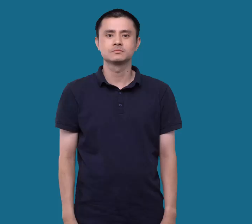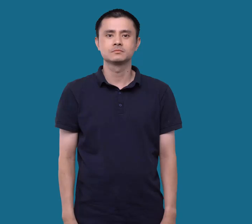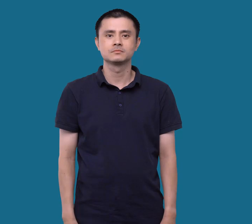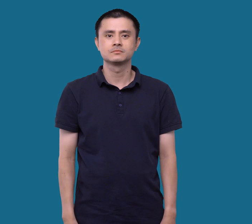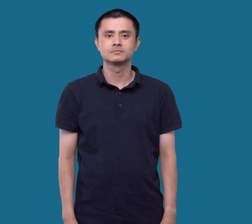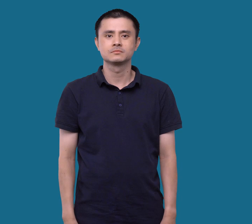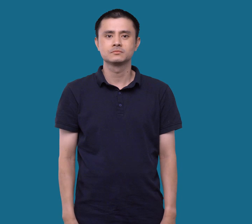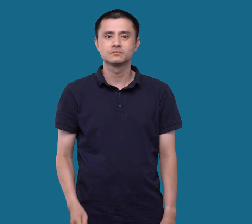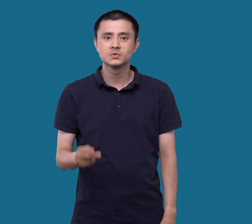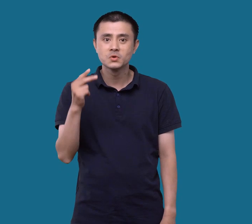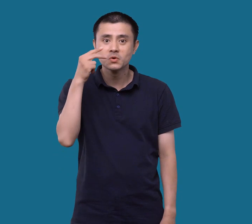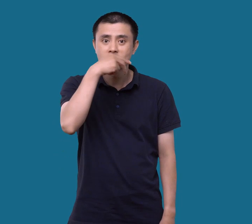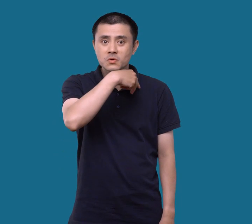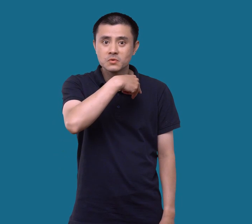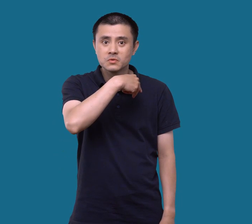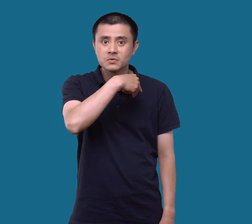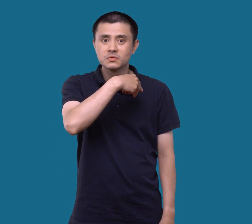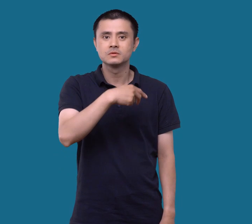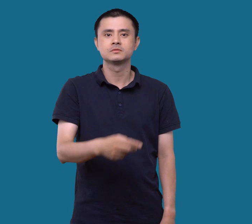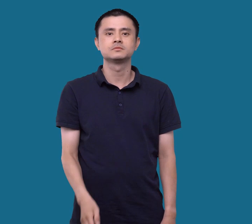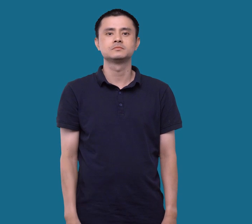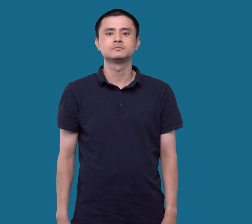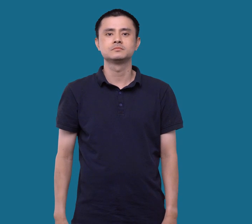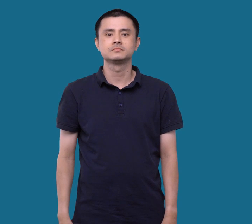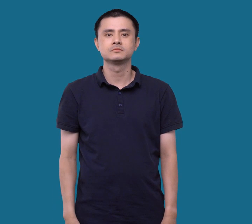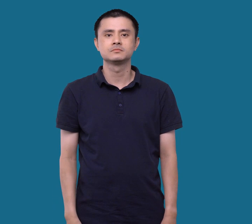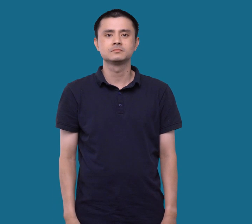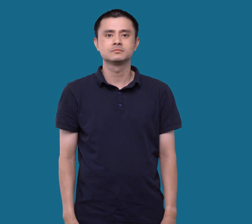ngon miệng